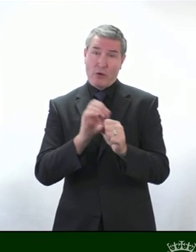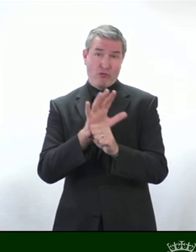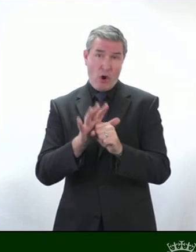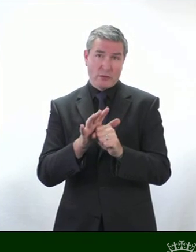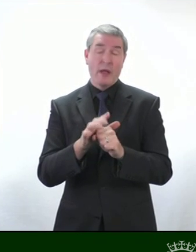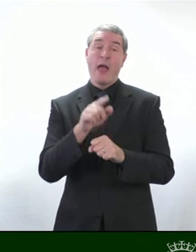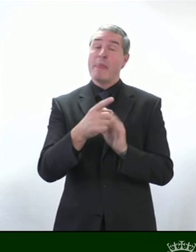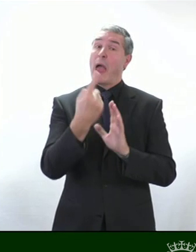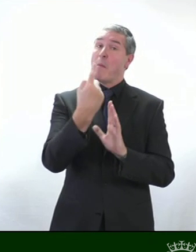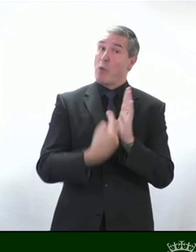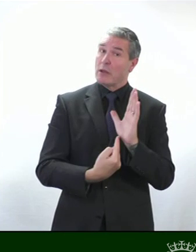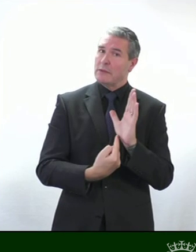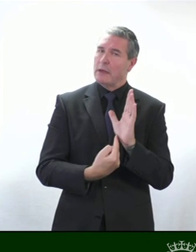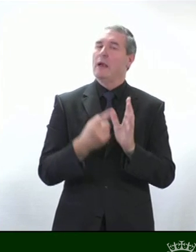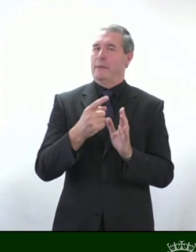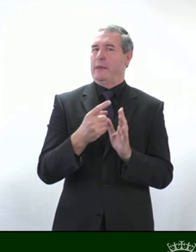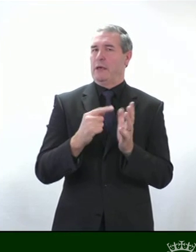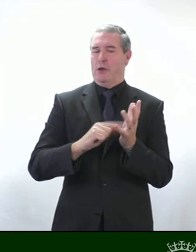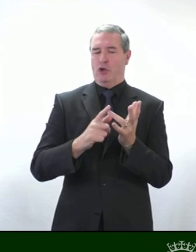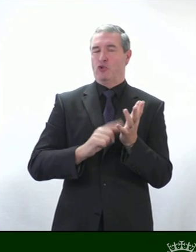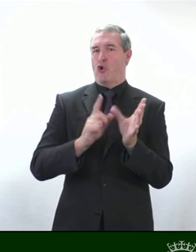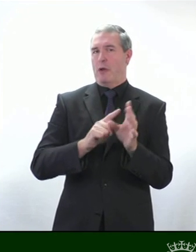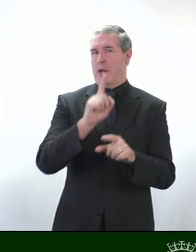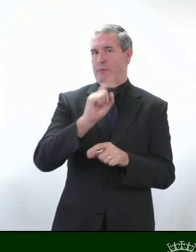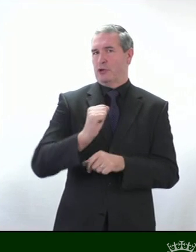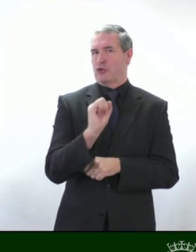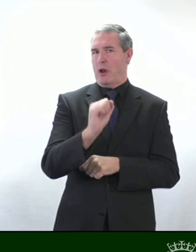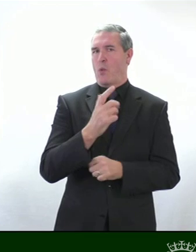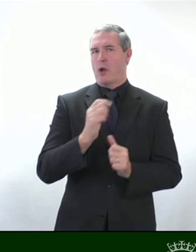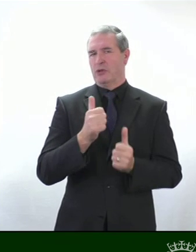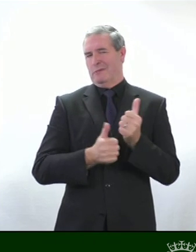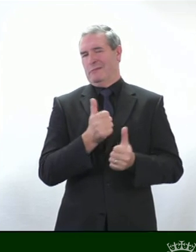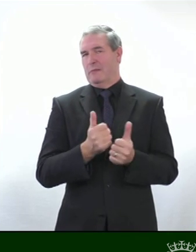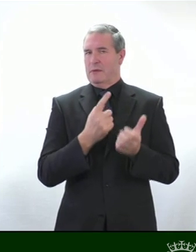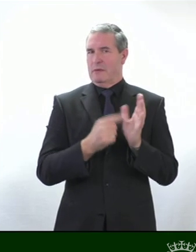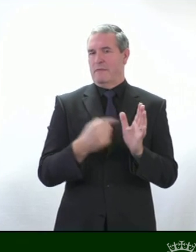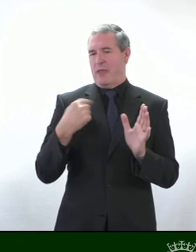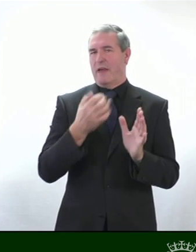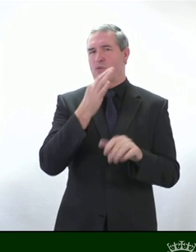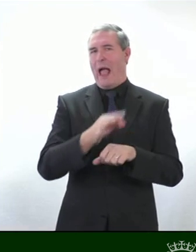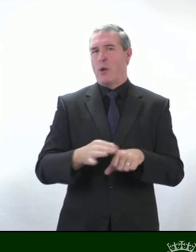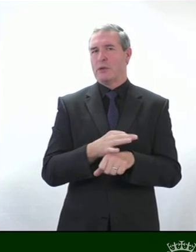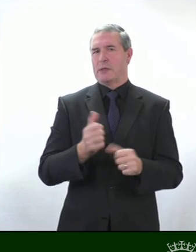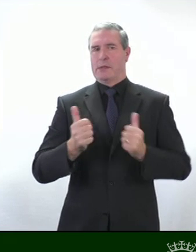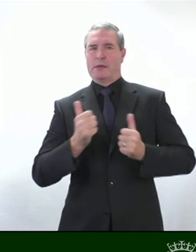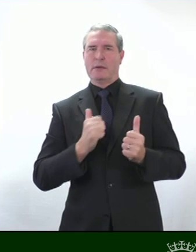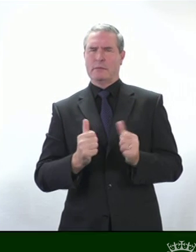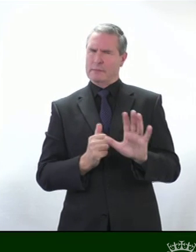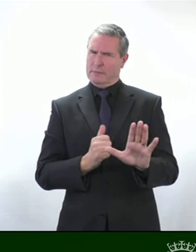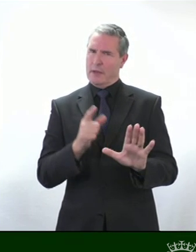The Scottish Conservatives have been trying to claim some reflected credit for that policy over the past few hours.